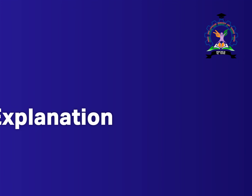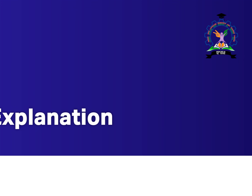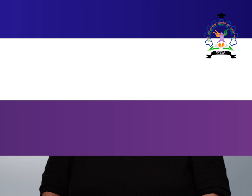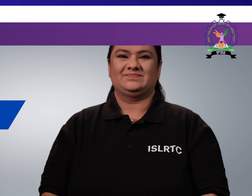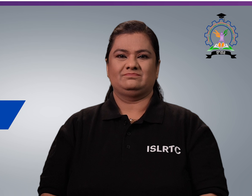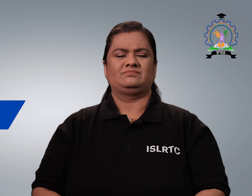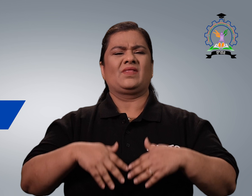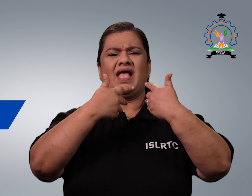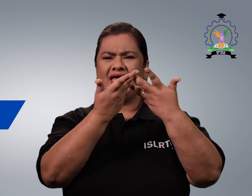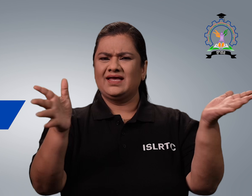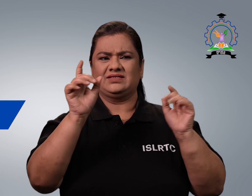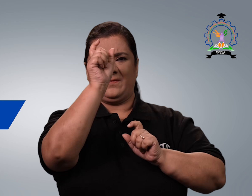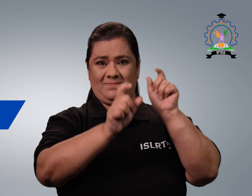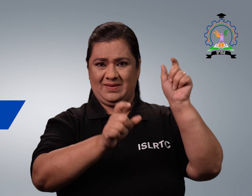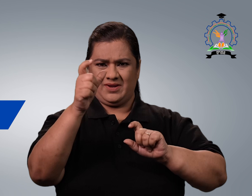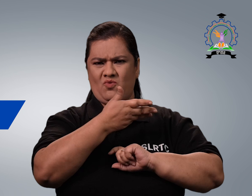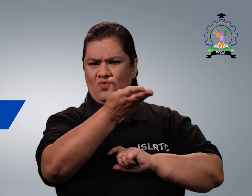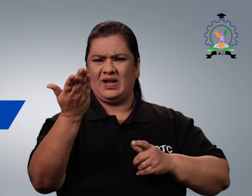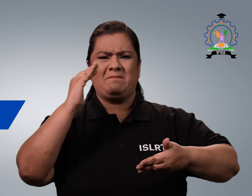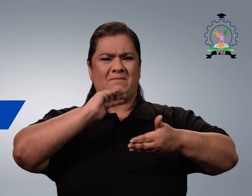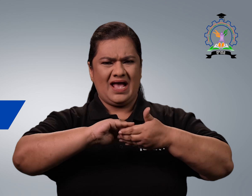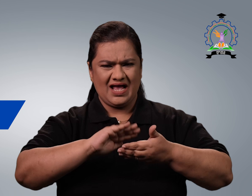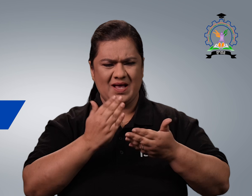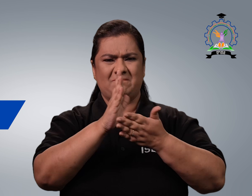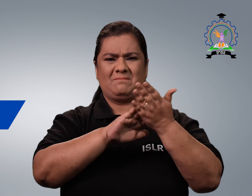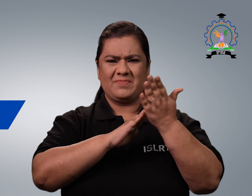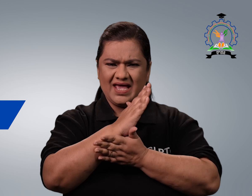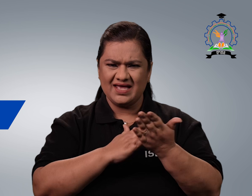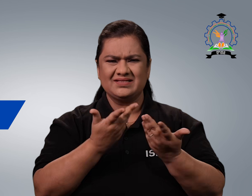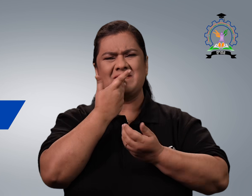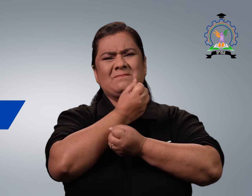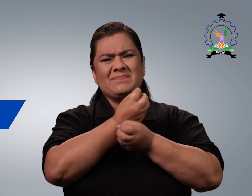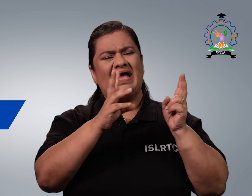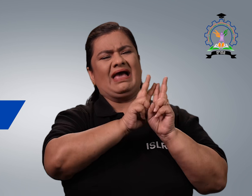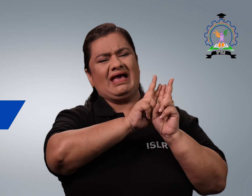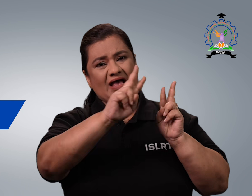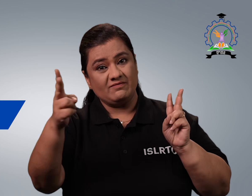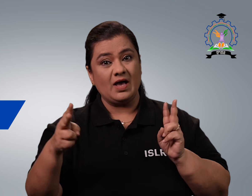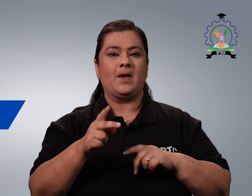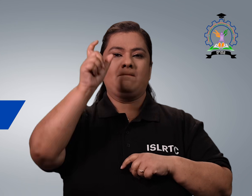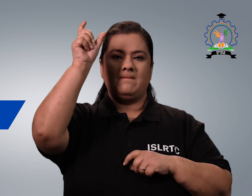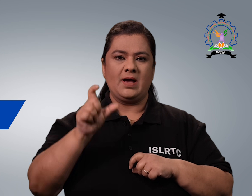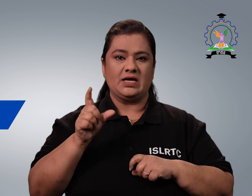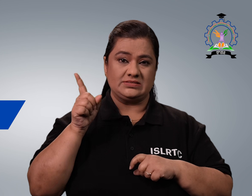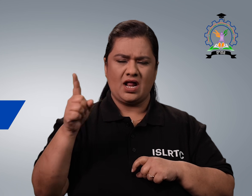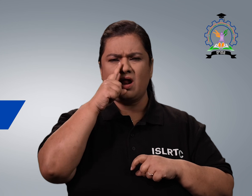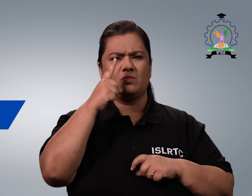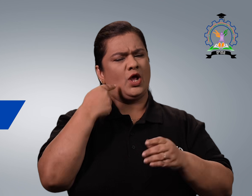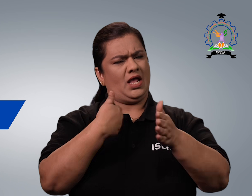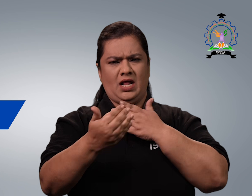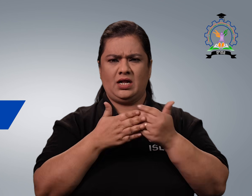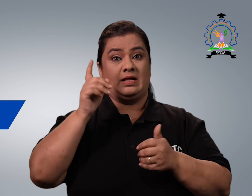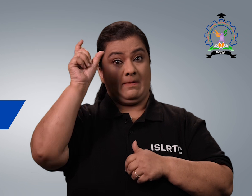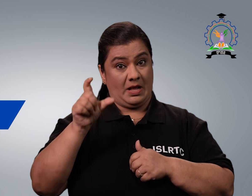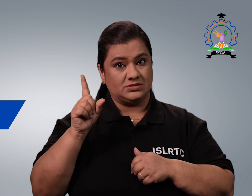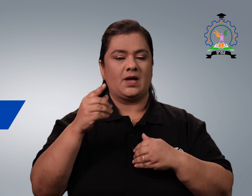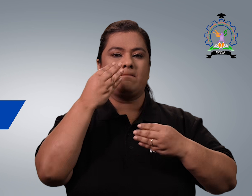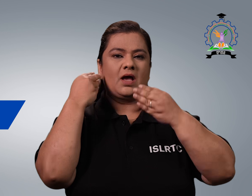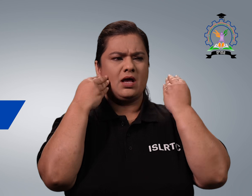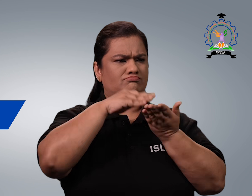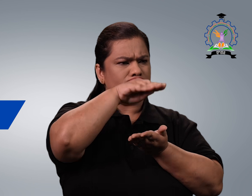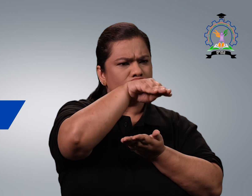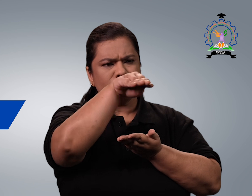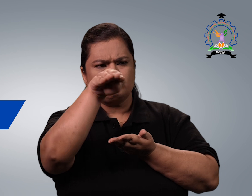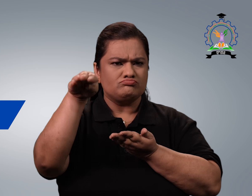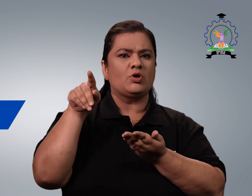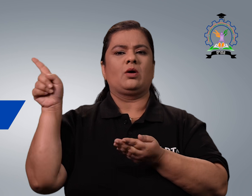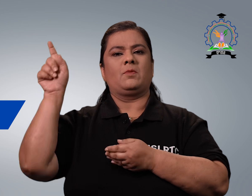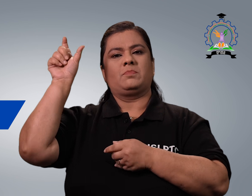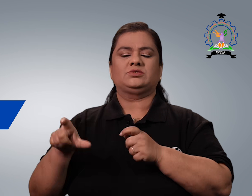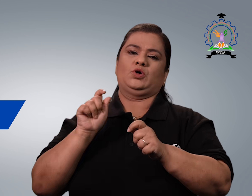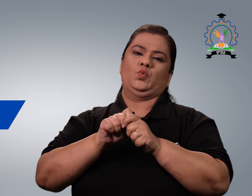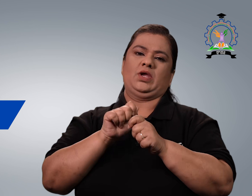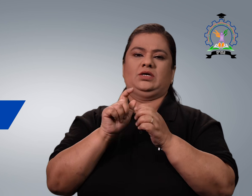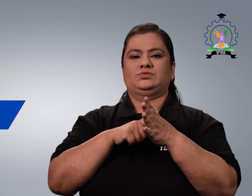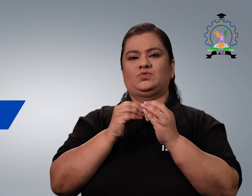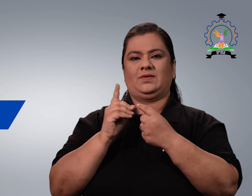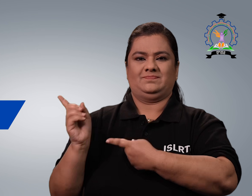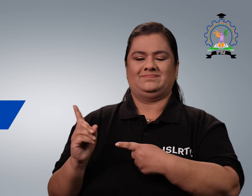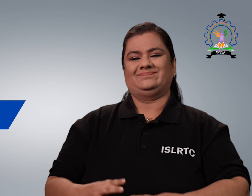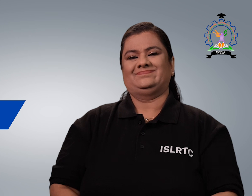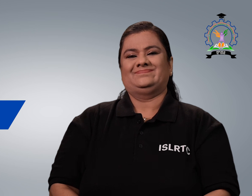A professional, whether male or female, skilled in applying makeup for various occasions.